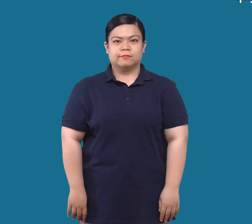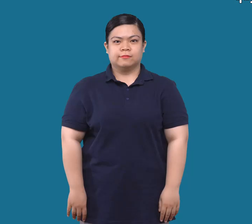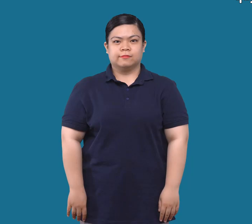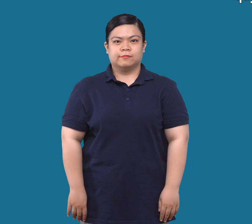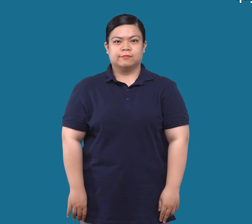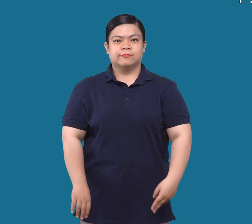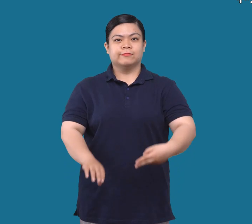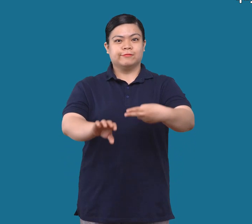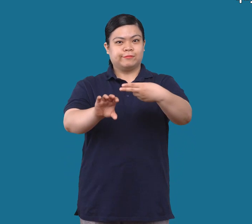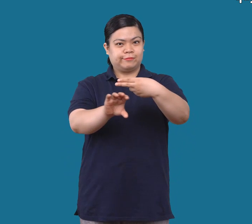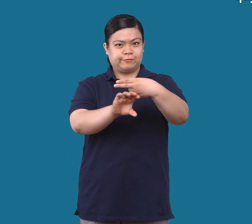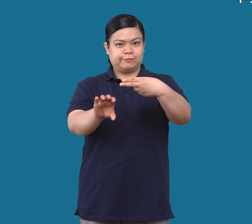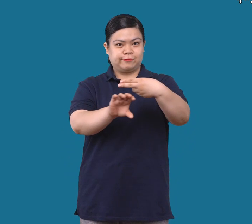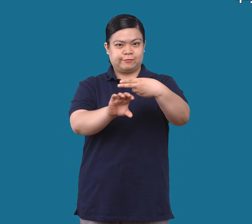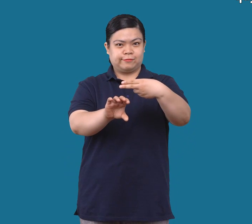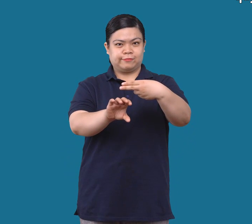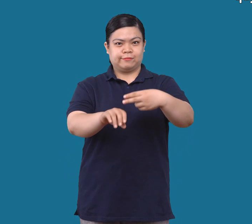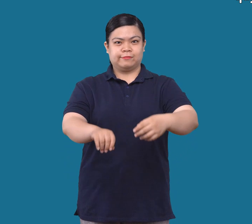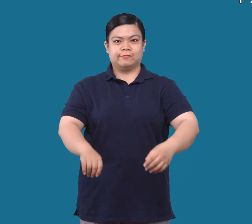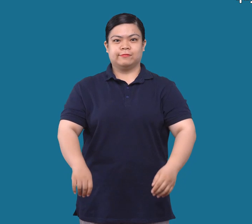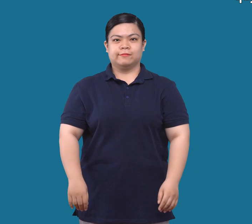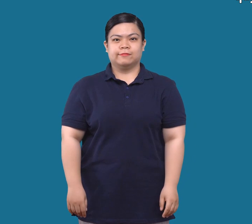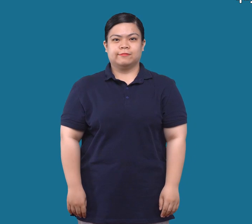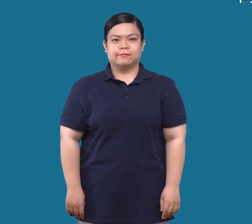quy đồng mẫu số